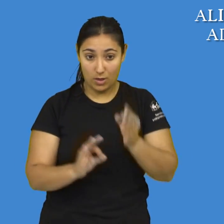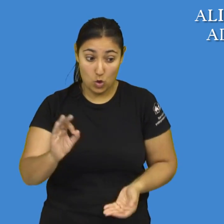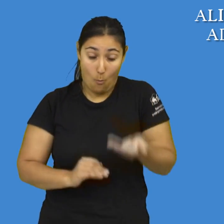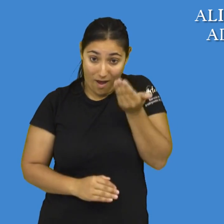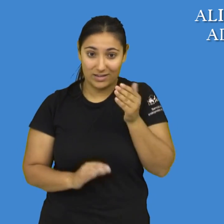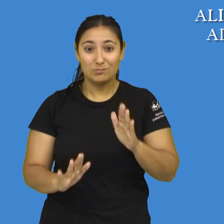superior